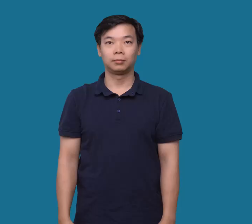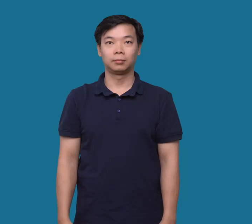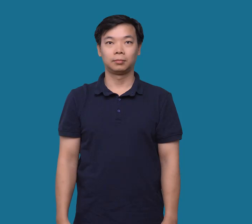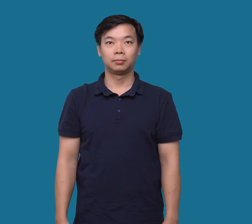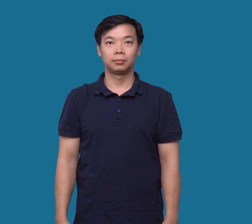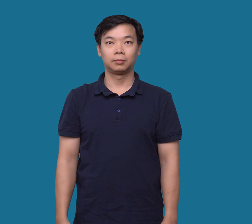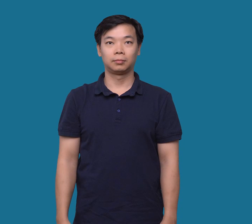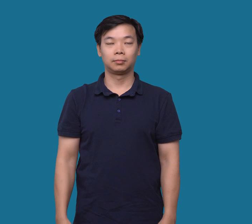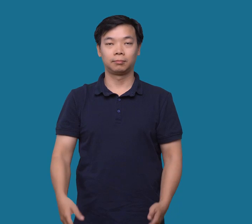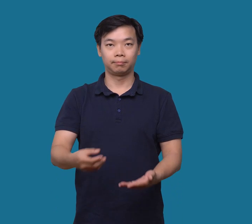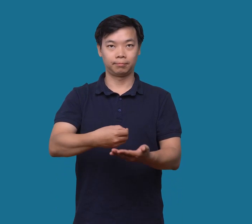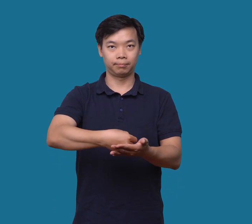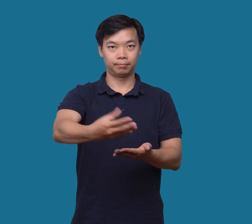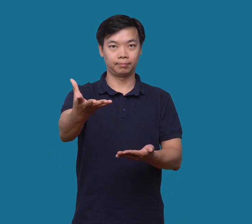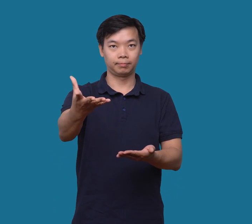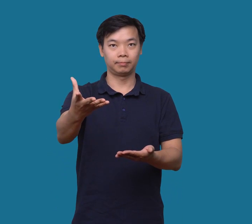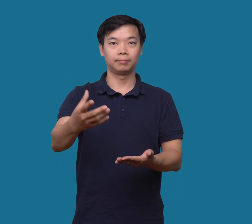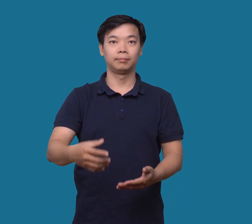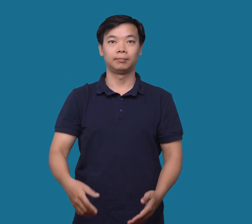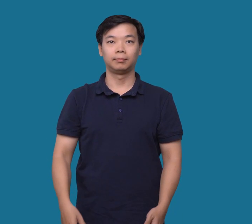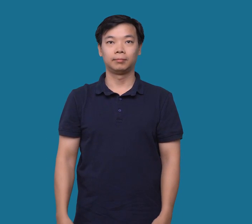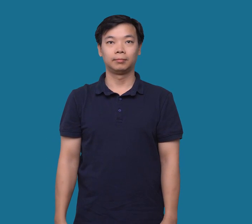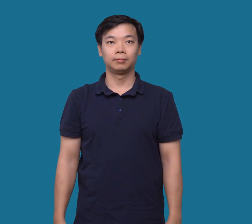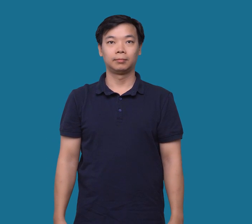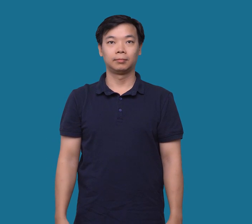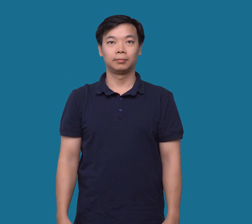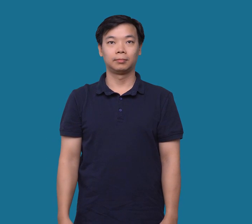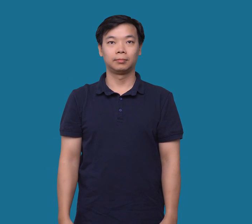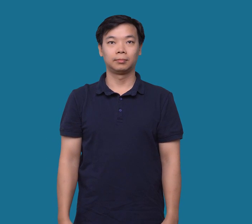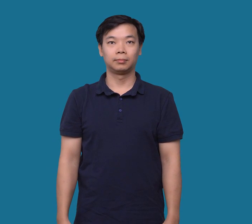bán hàng